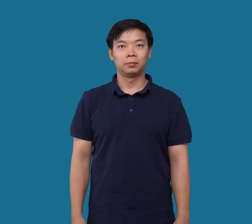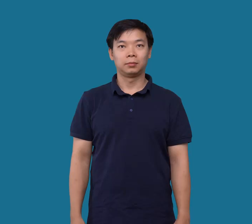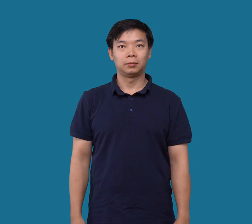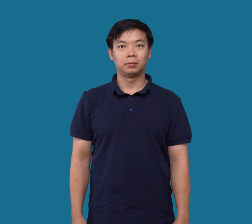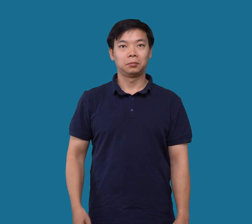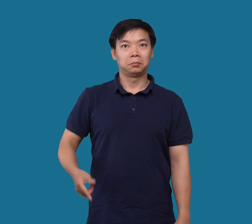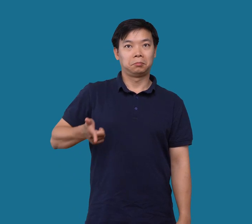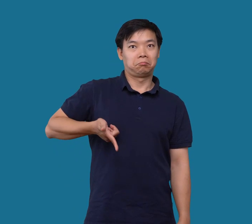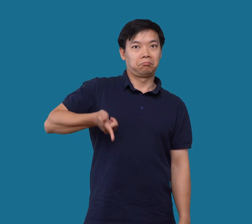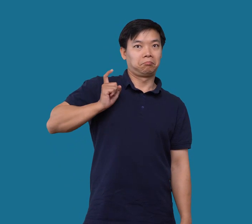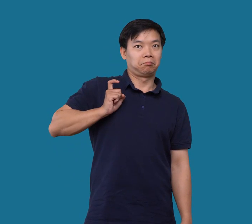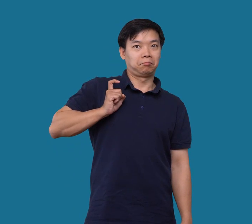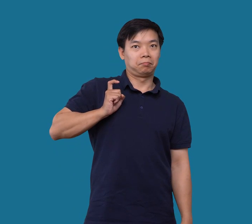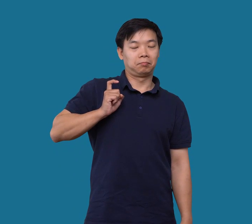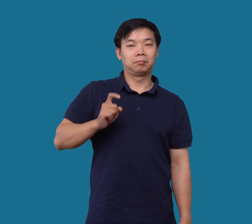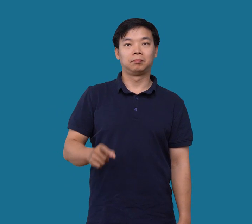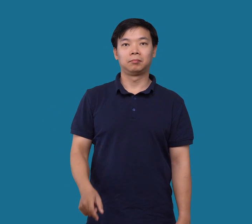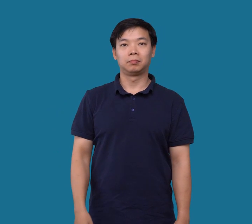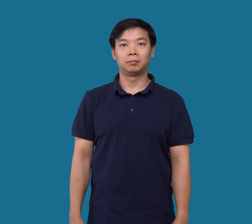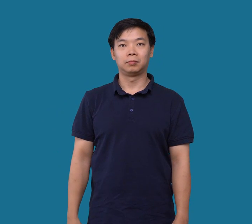giám đốc